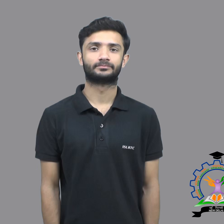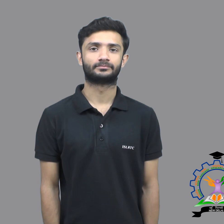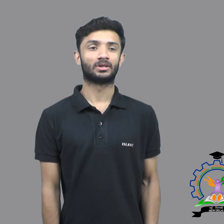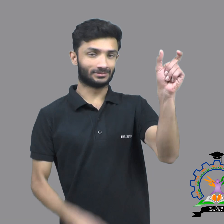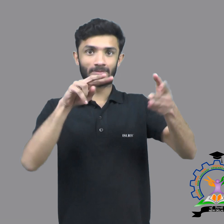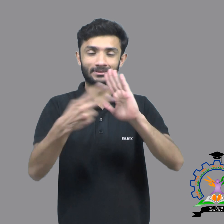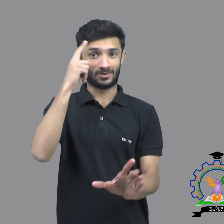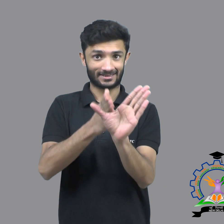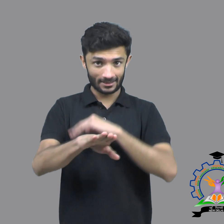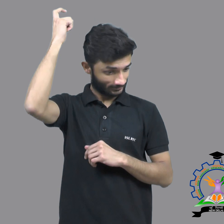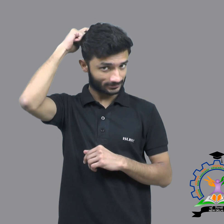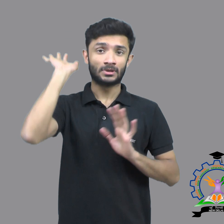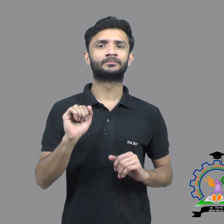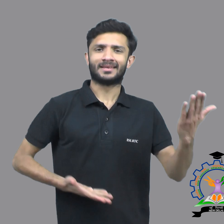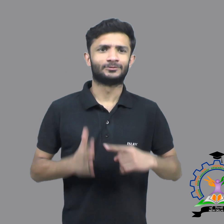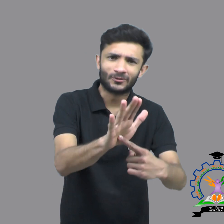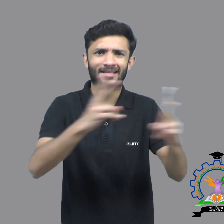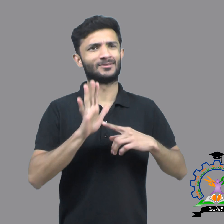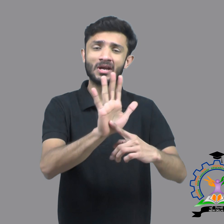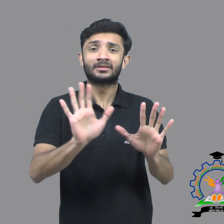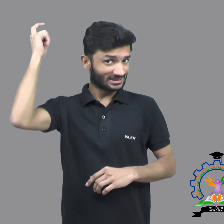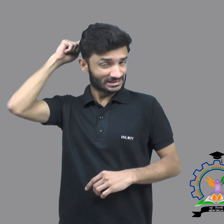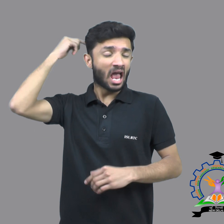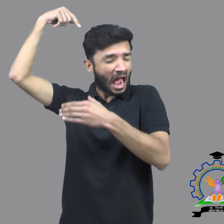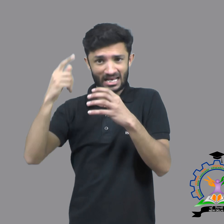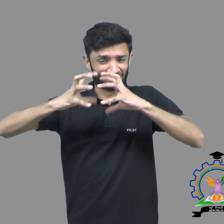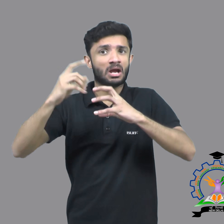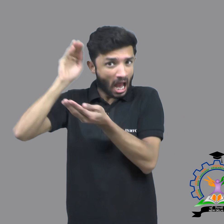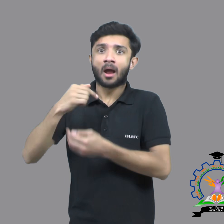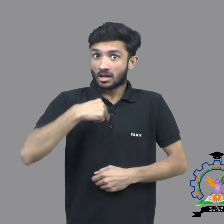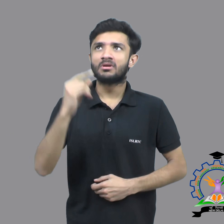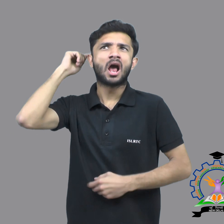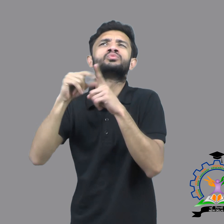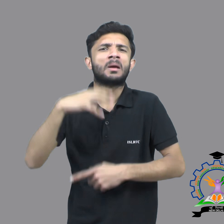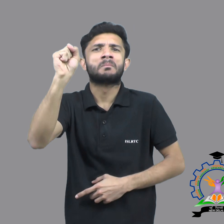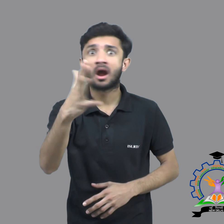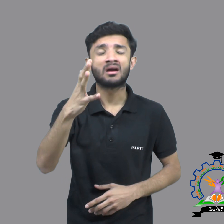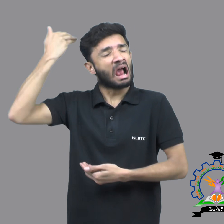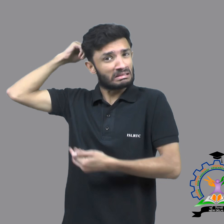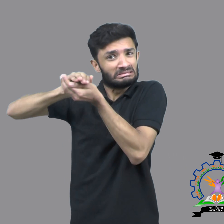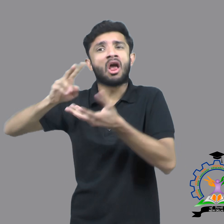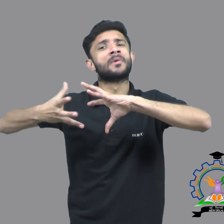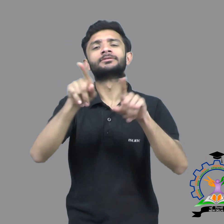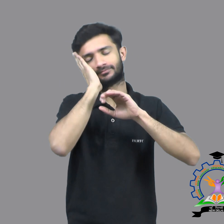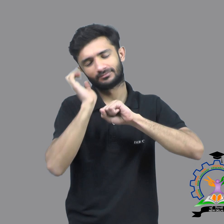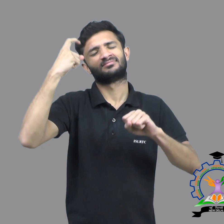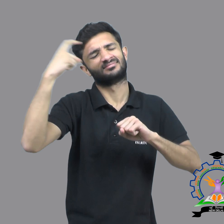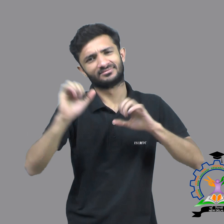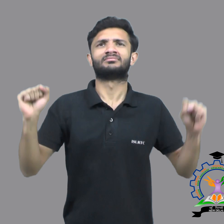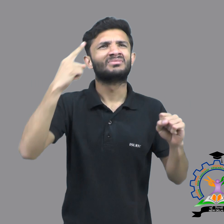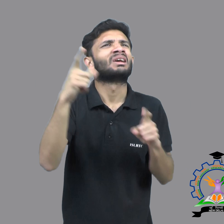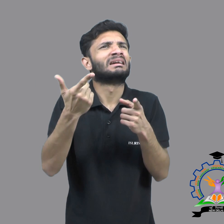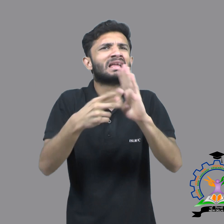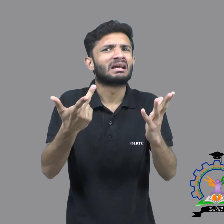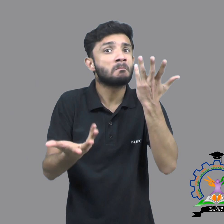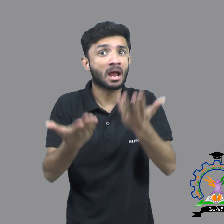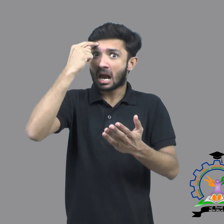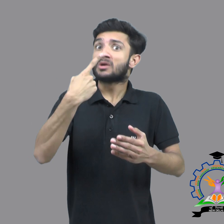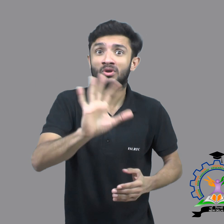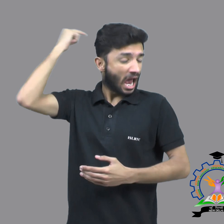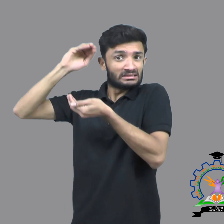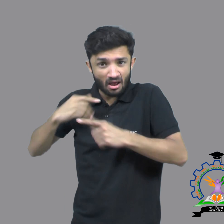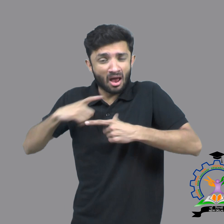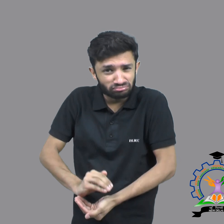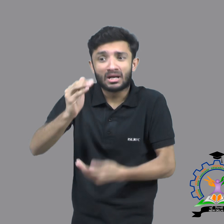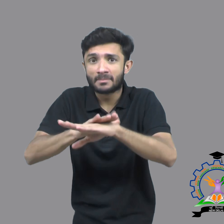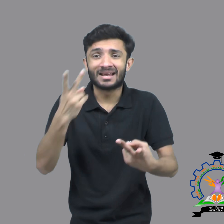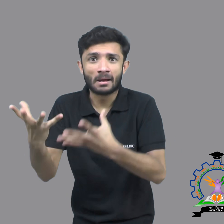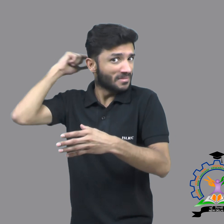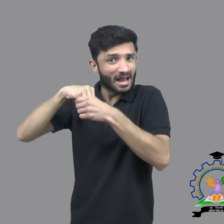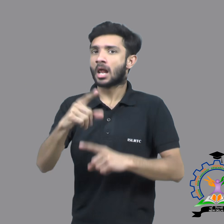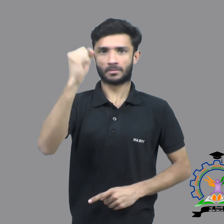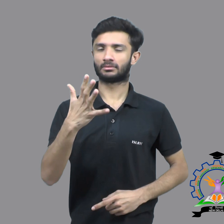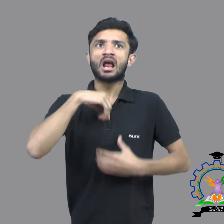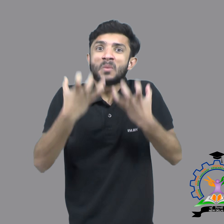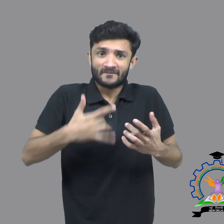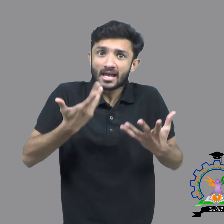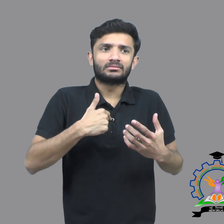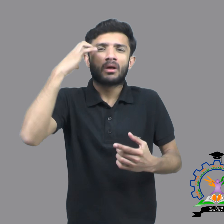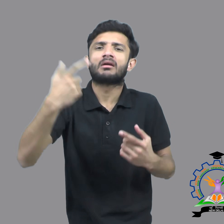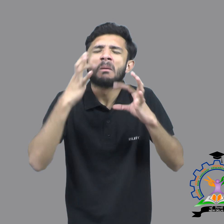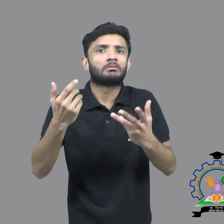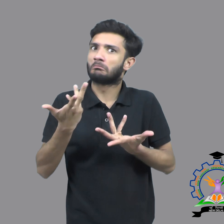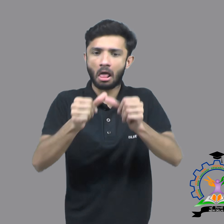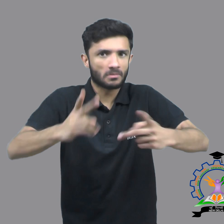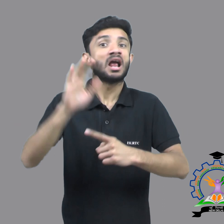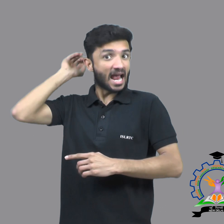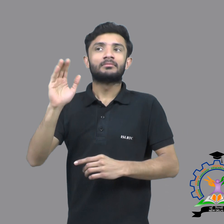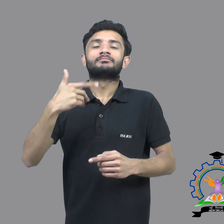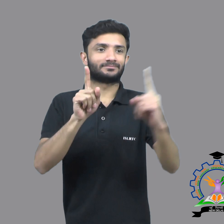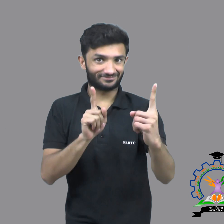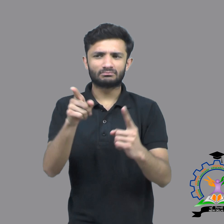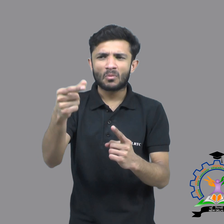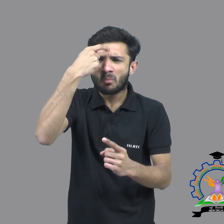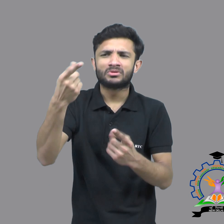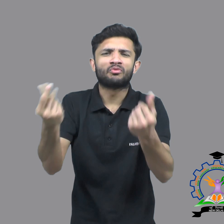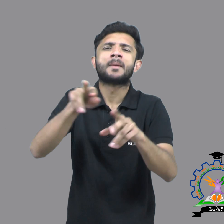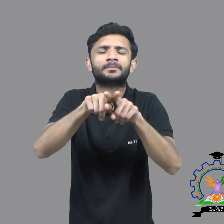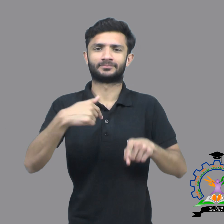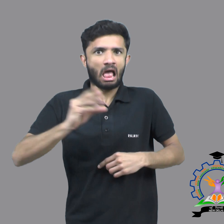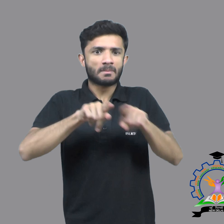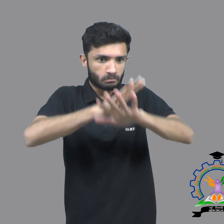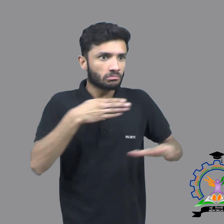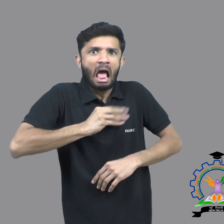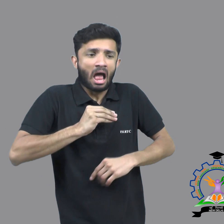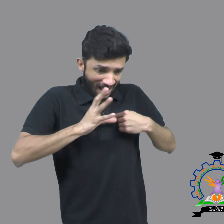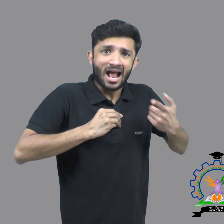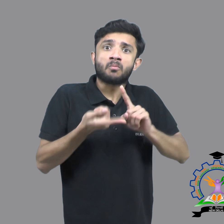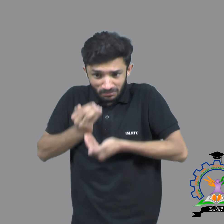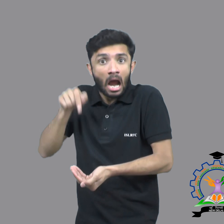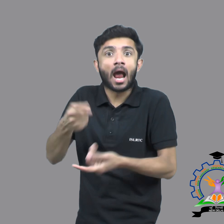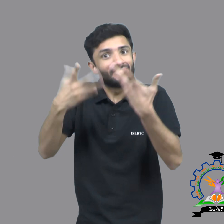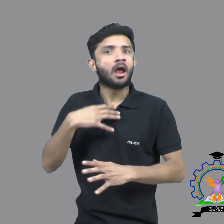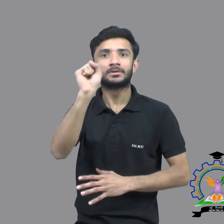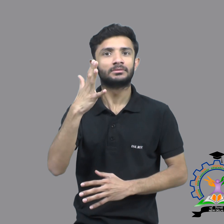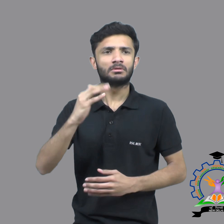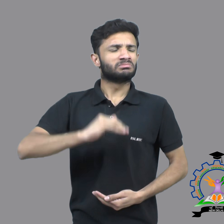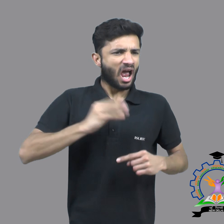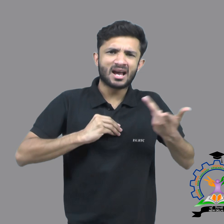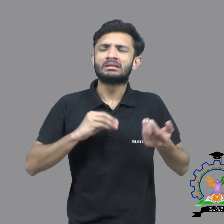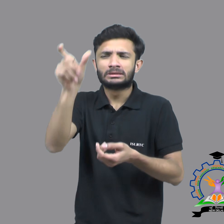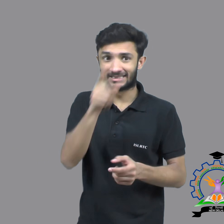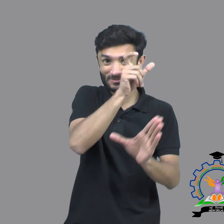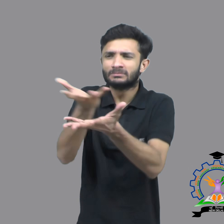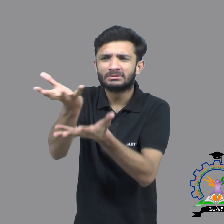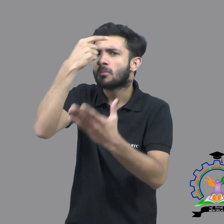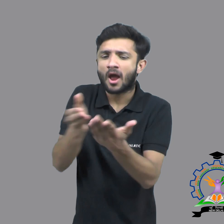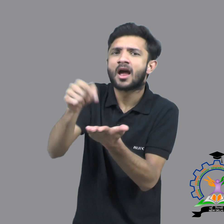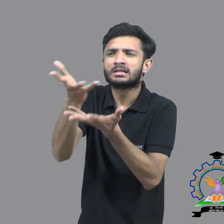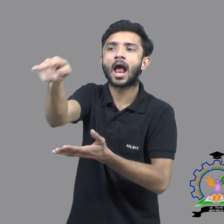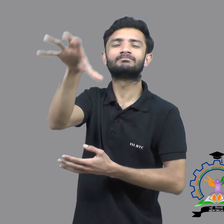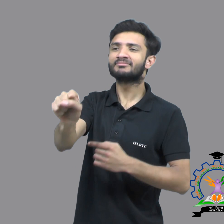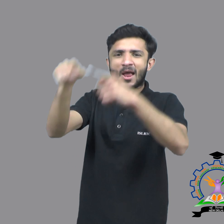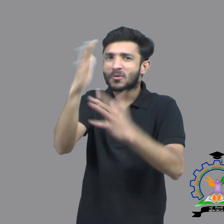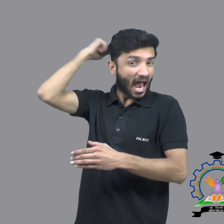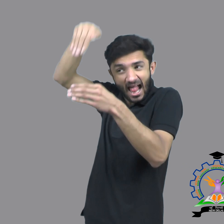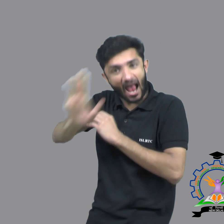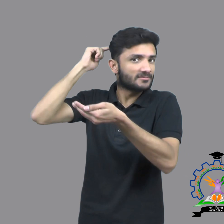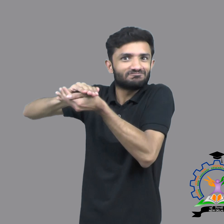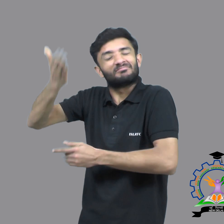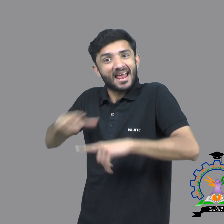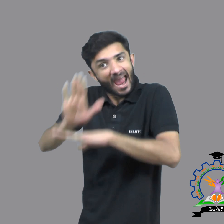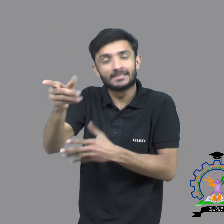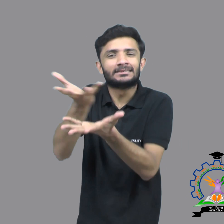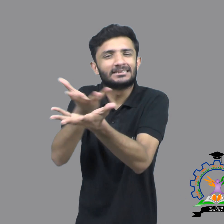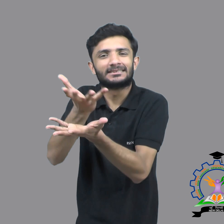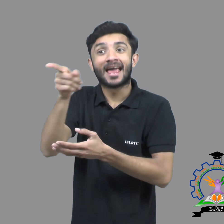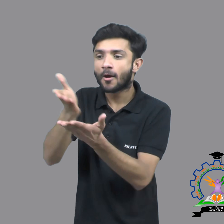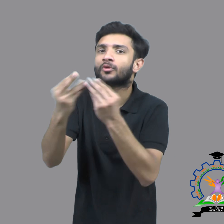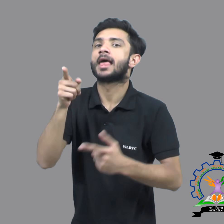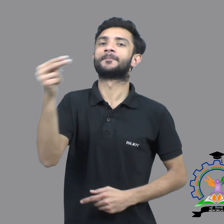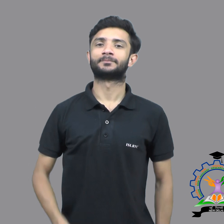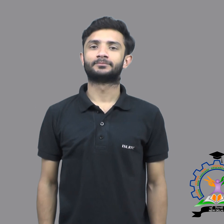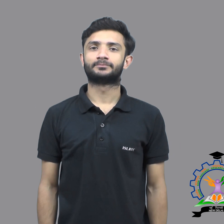Psychoanalysis